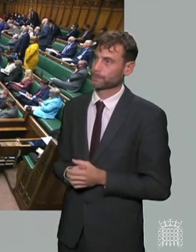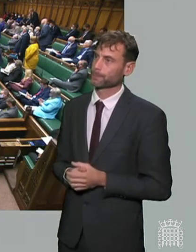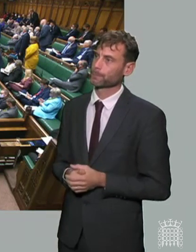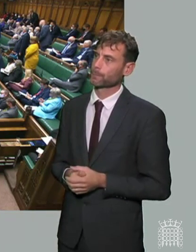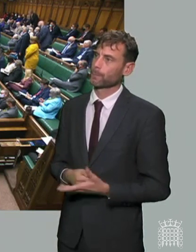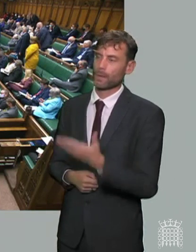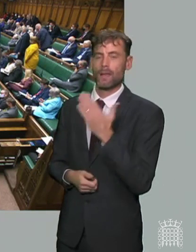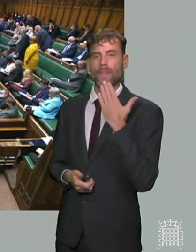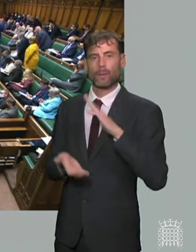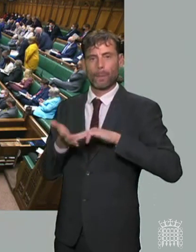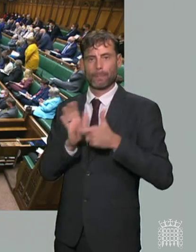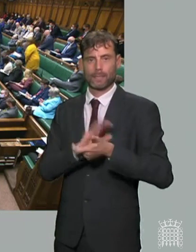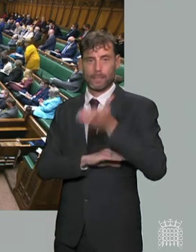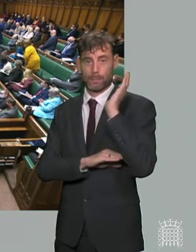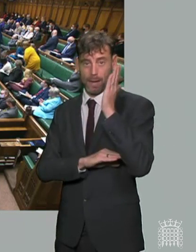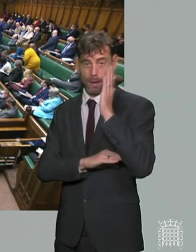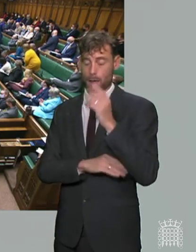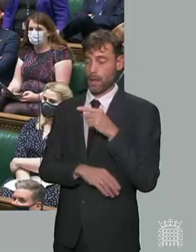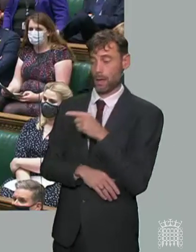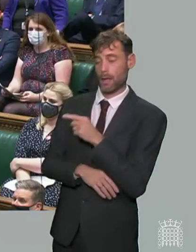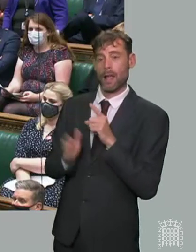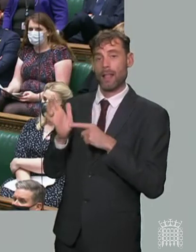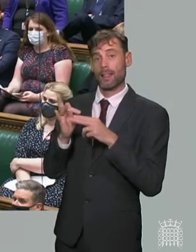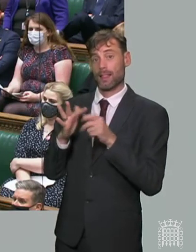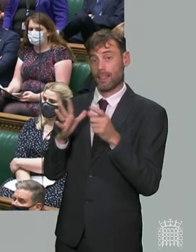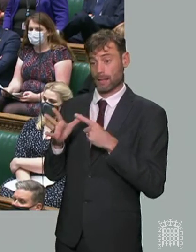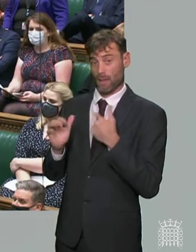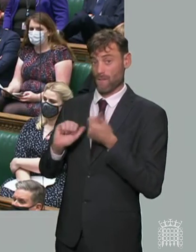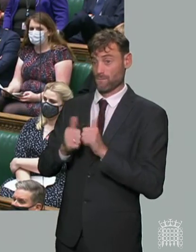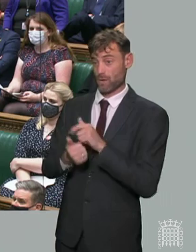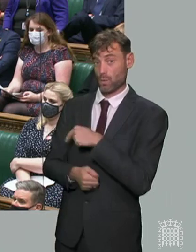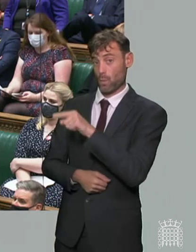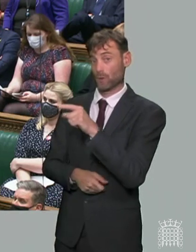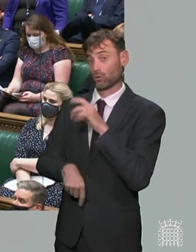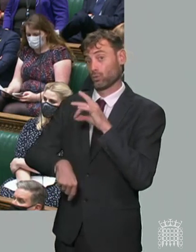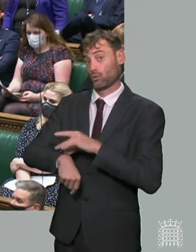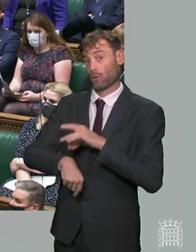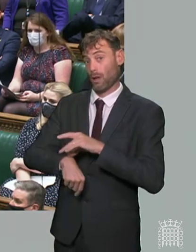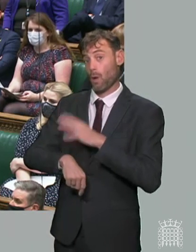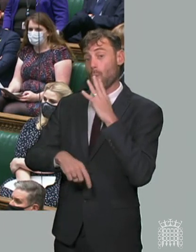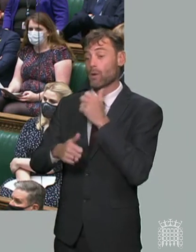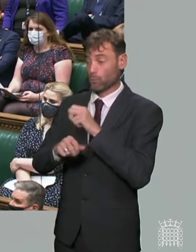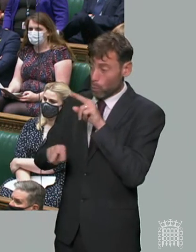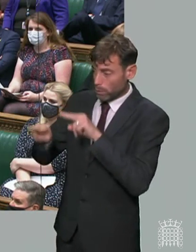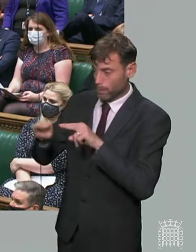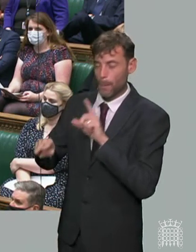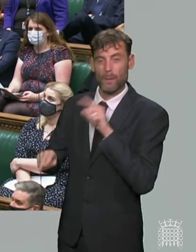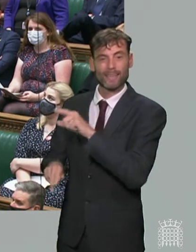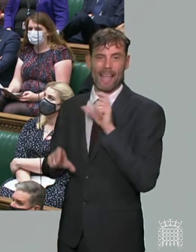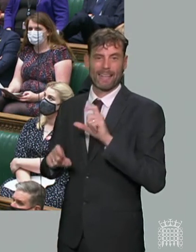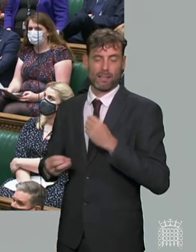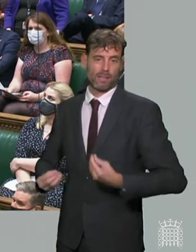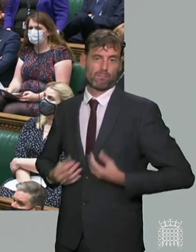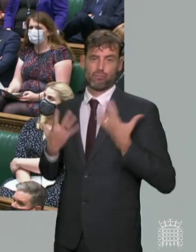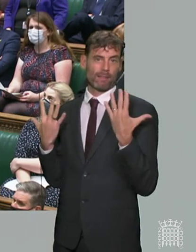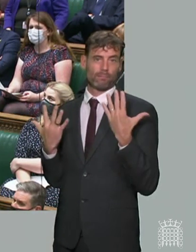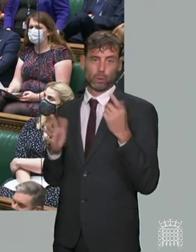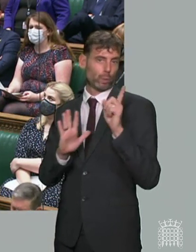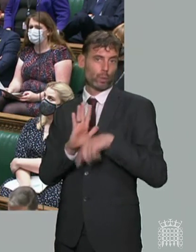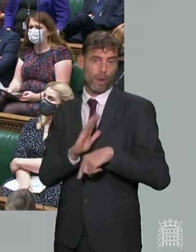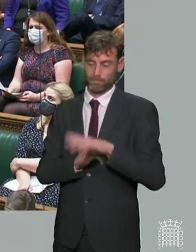By the time my wonderful friend Lynda went to the doctor, the cancer was already so advanced that she had only a few weeks to live.